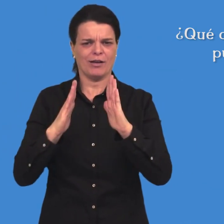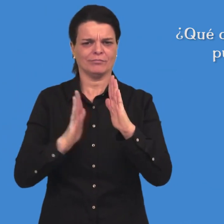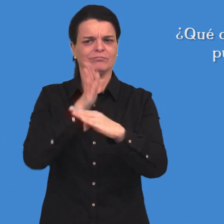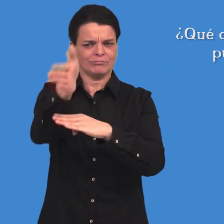ir